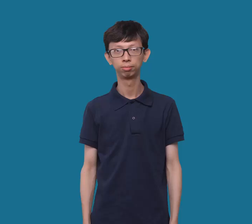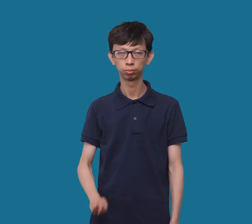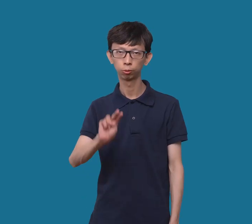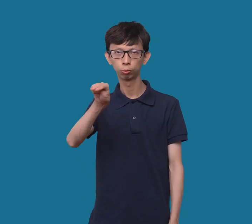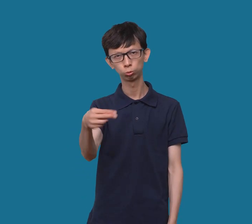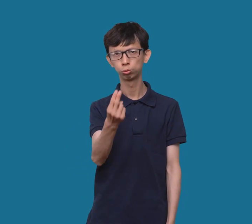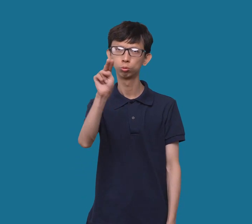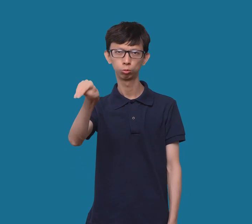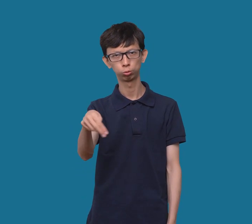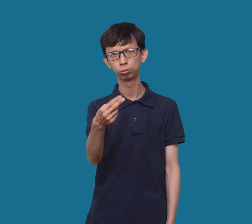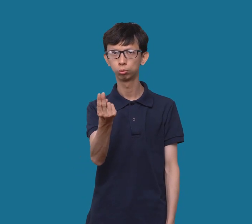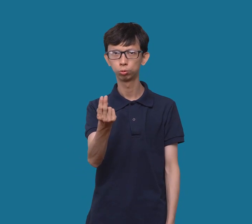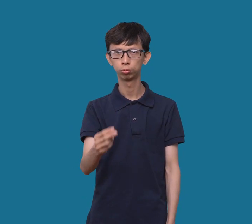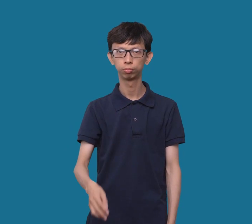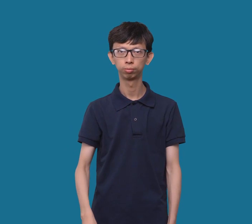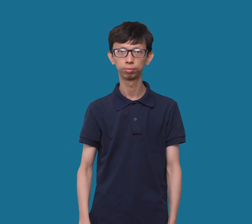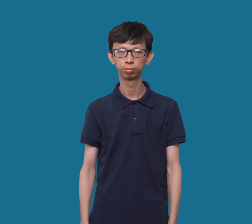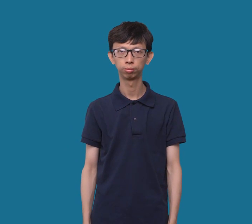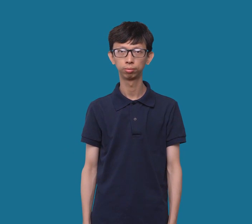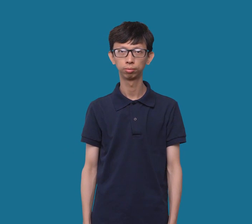uốn